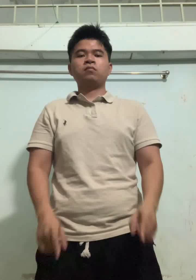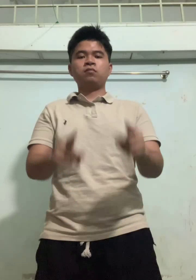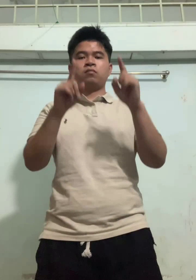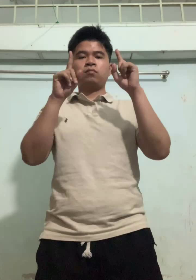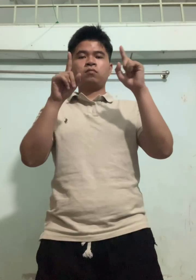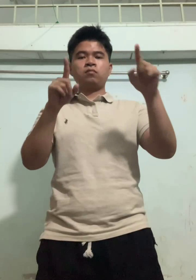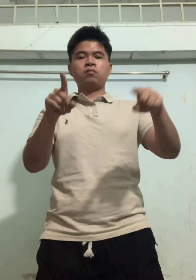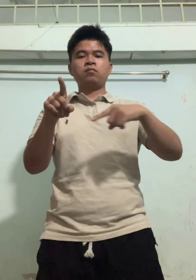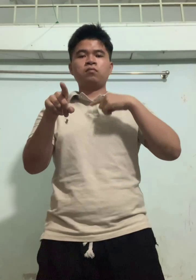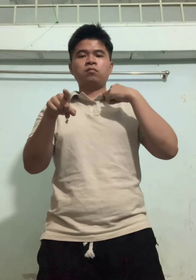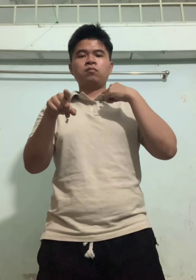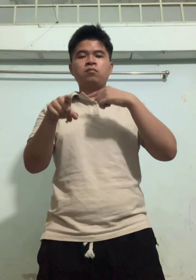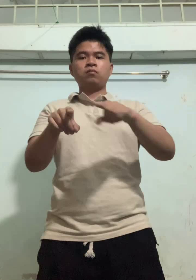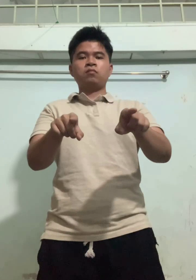phut